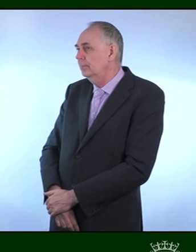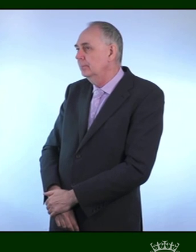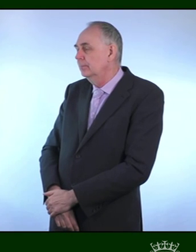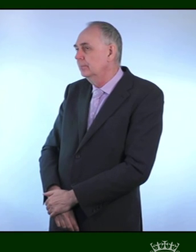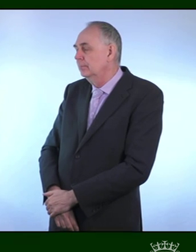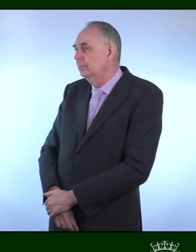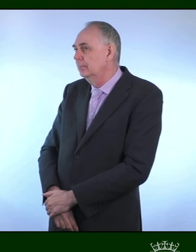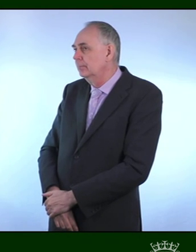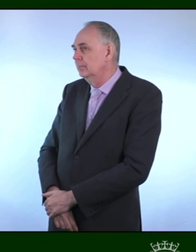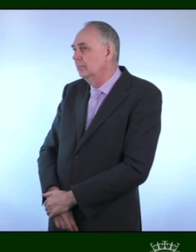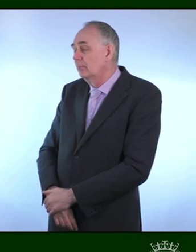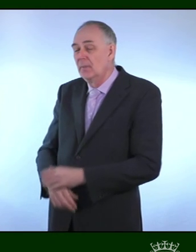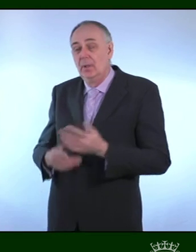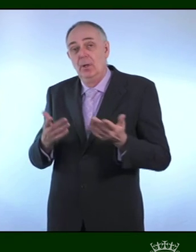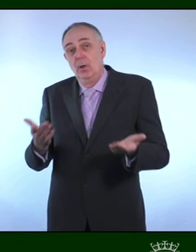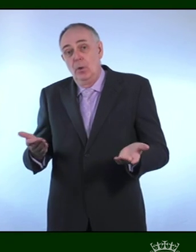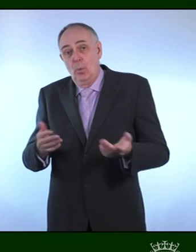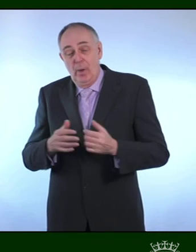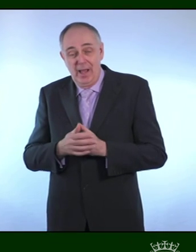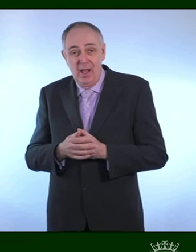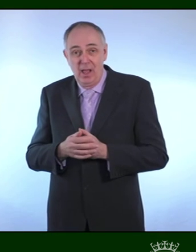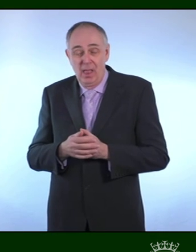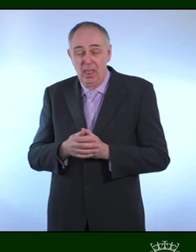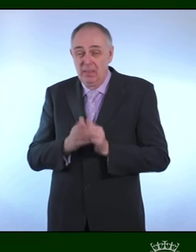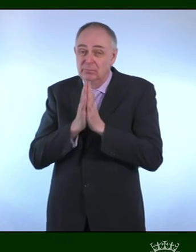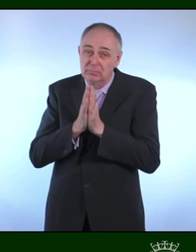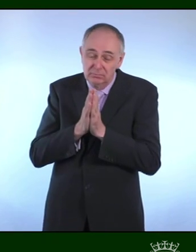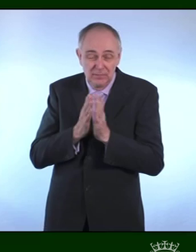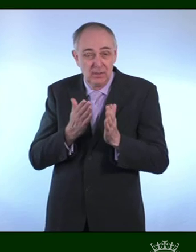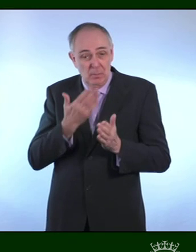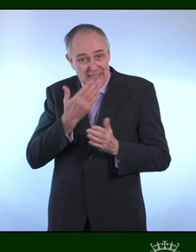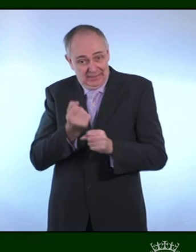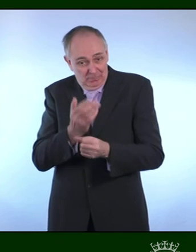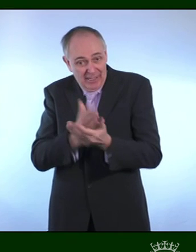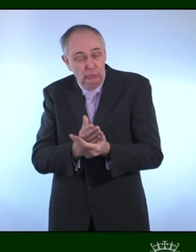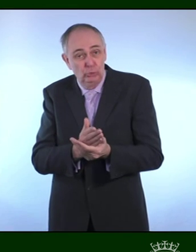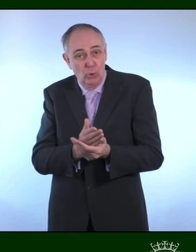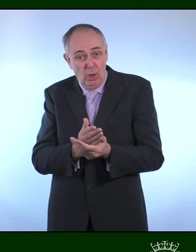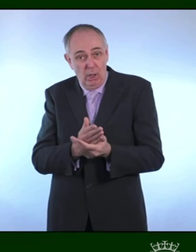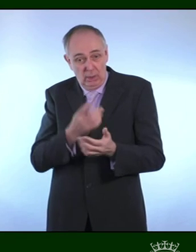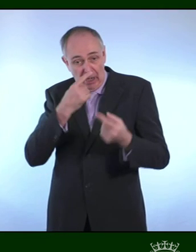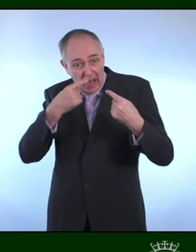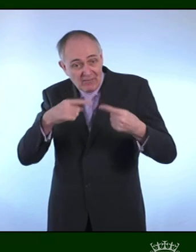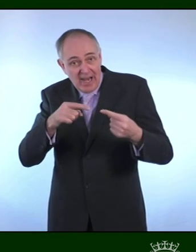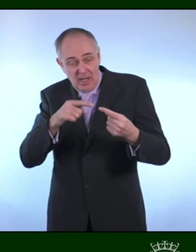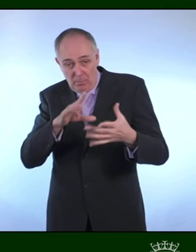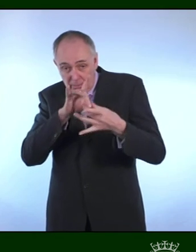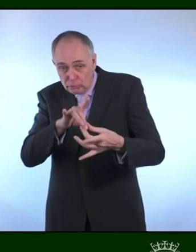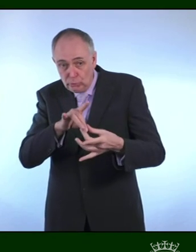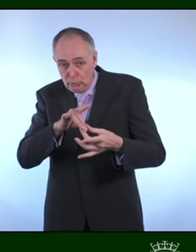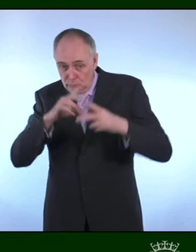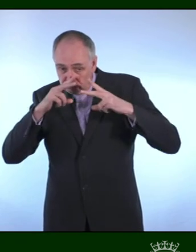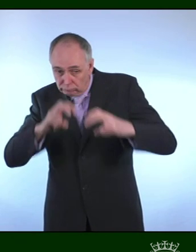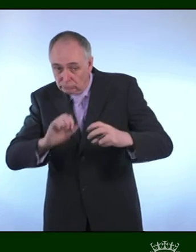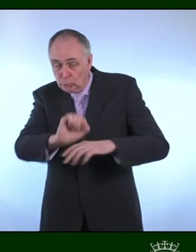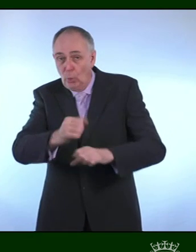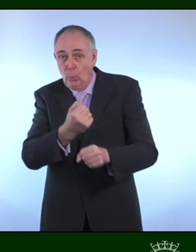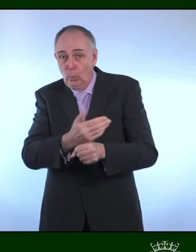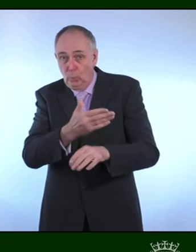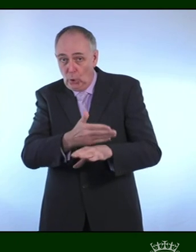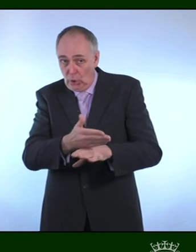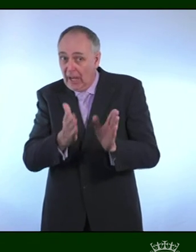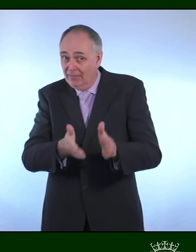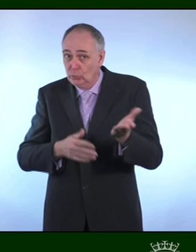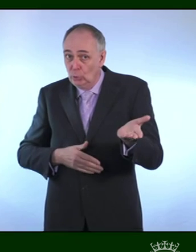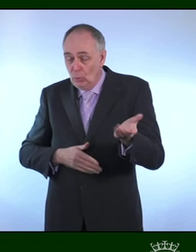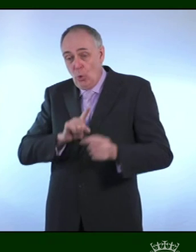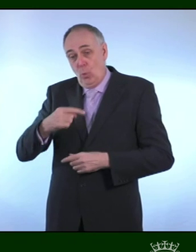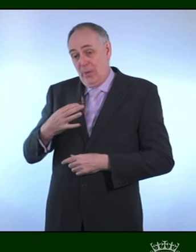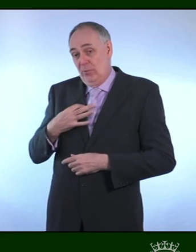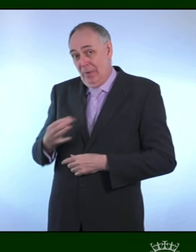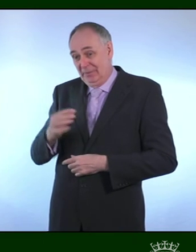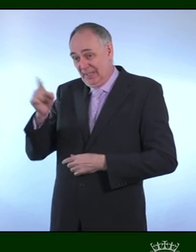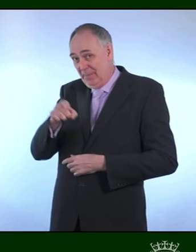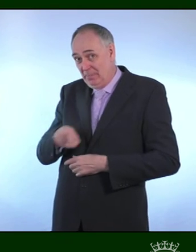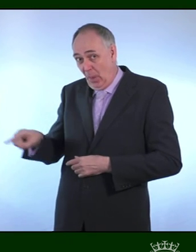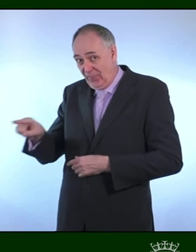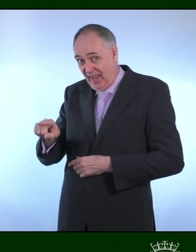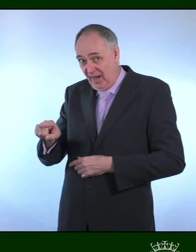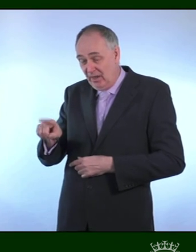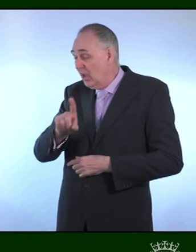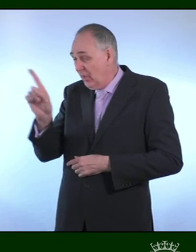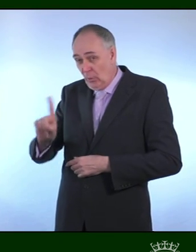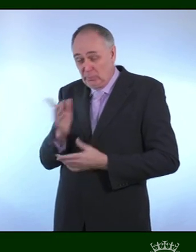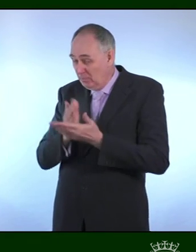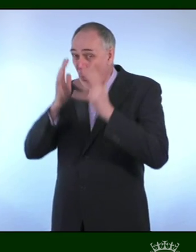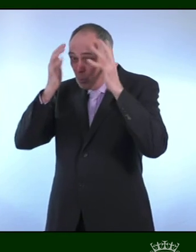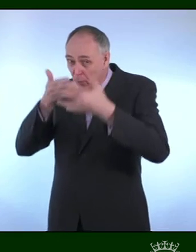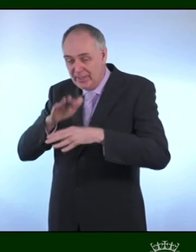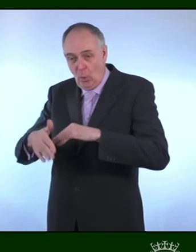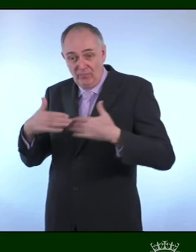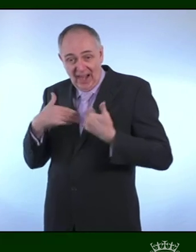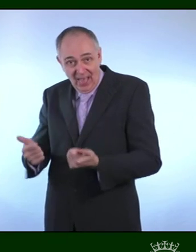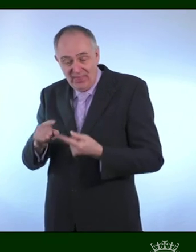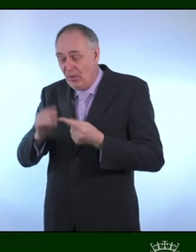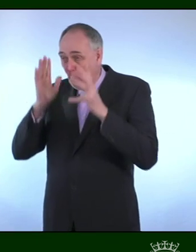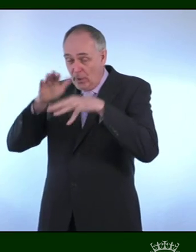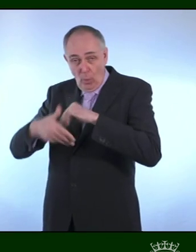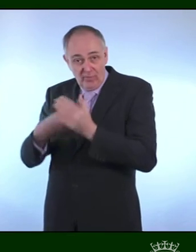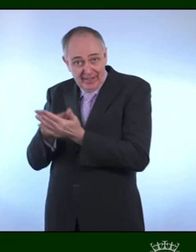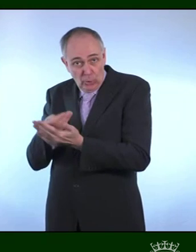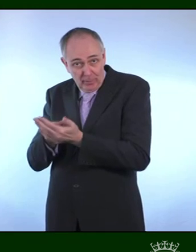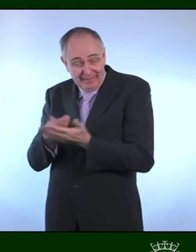All I can say to the Prime Minister is: please make sure you make yourself available for scrutiny by this House and everybody else, because we represent people who are desperately worried about their health and economic wellbeing.